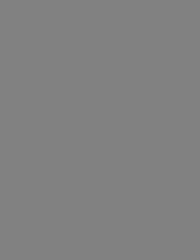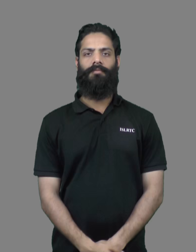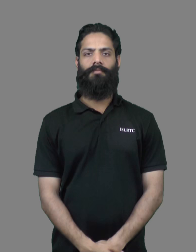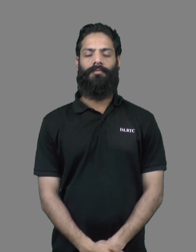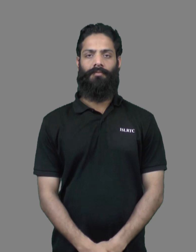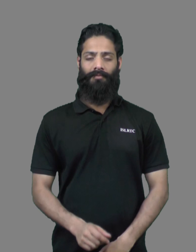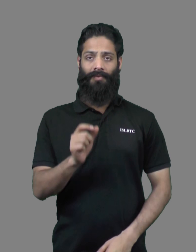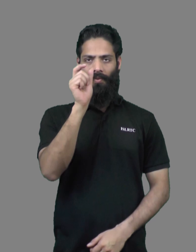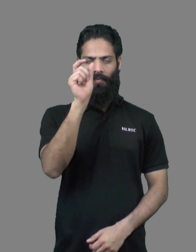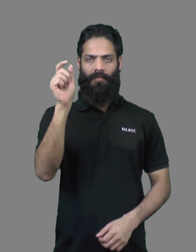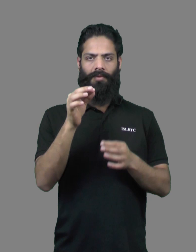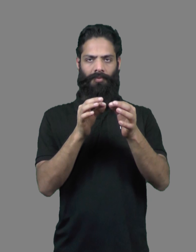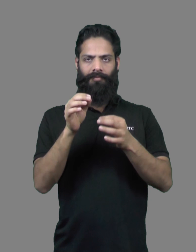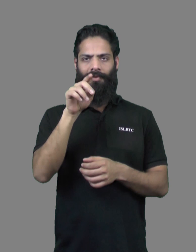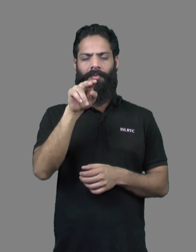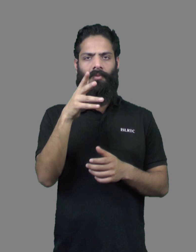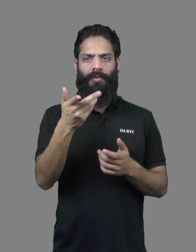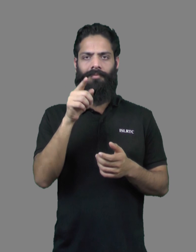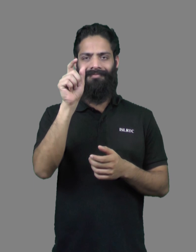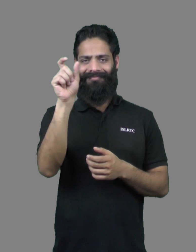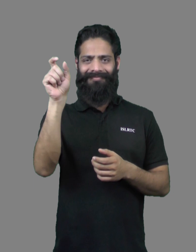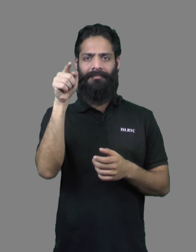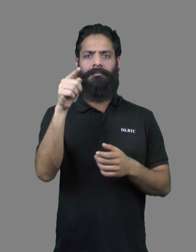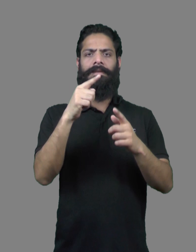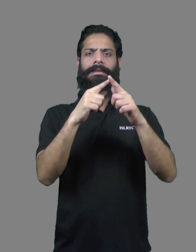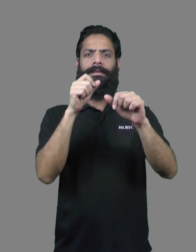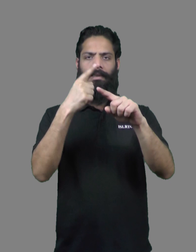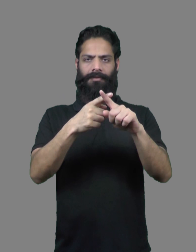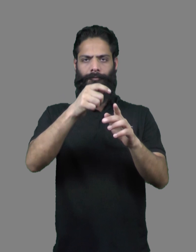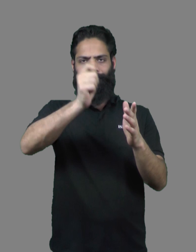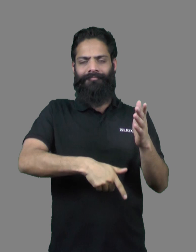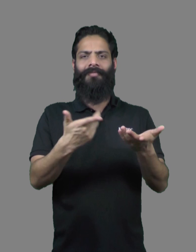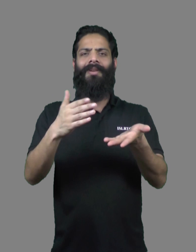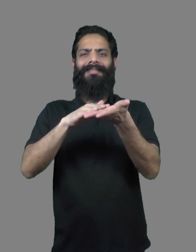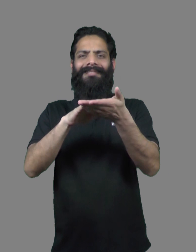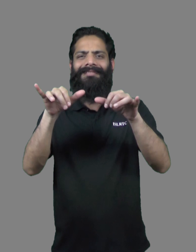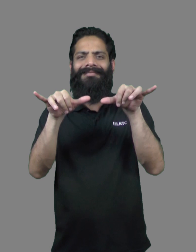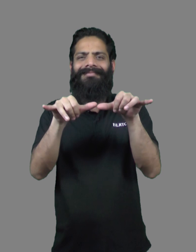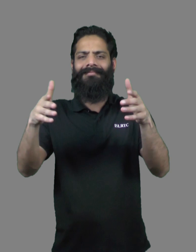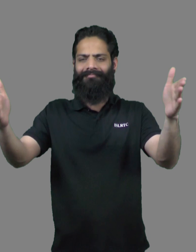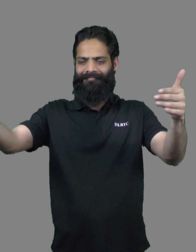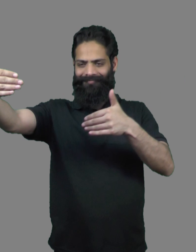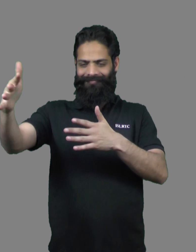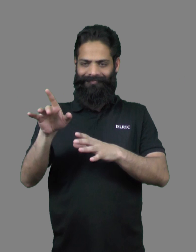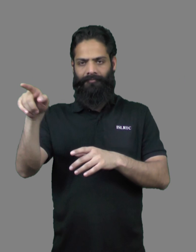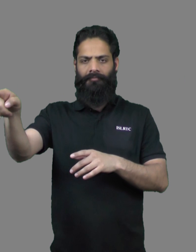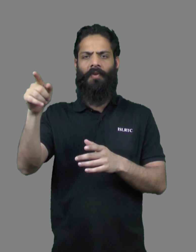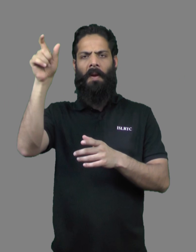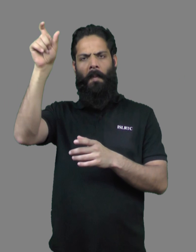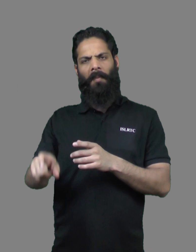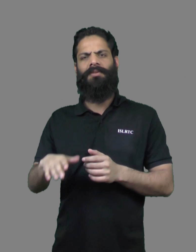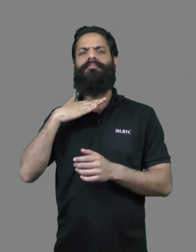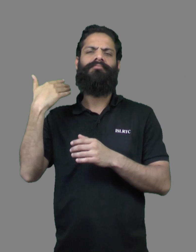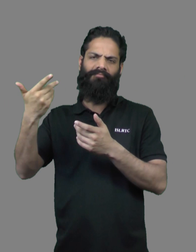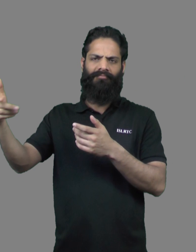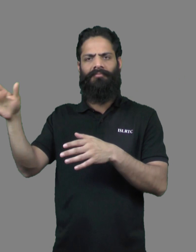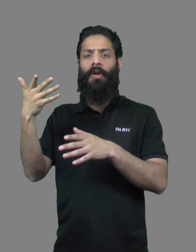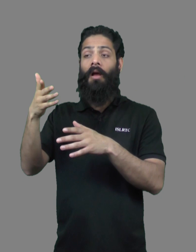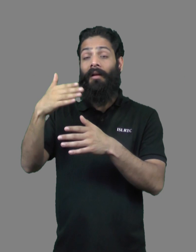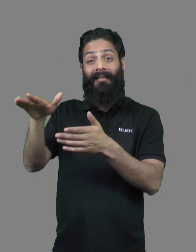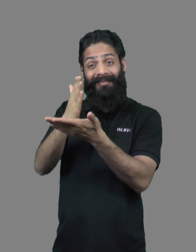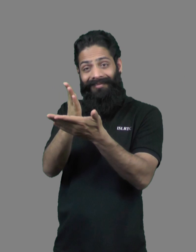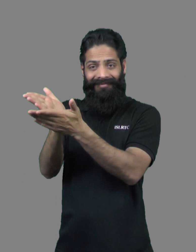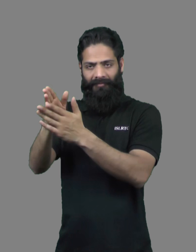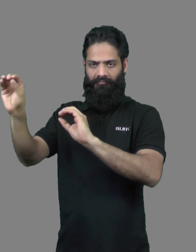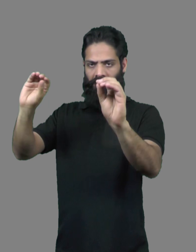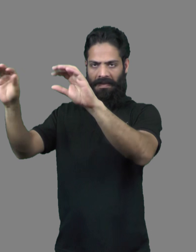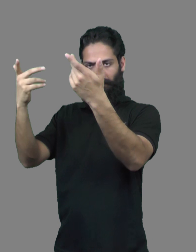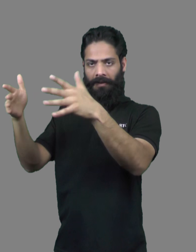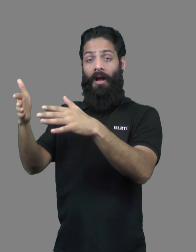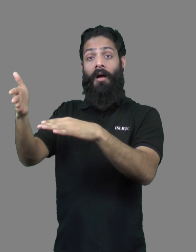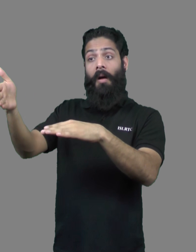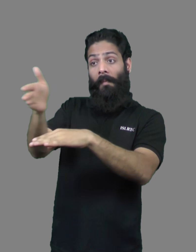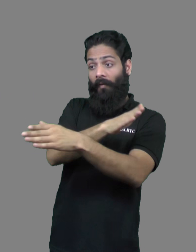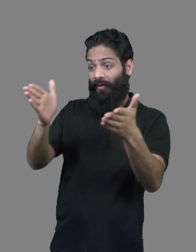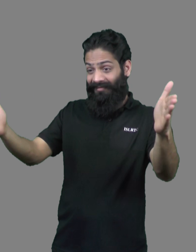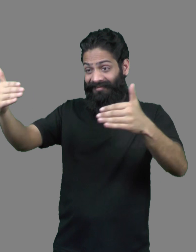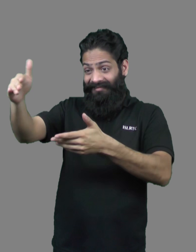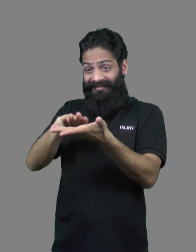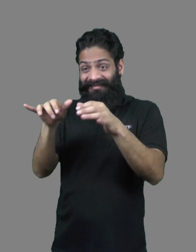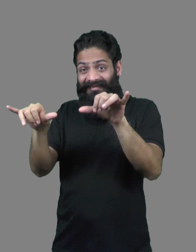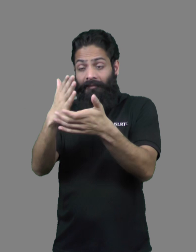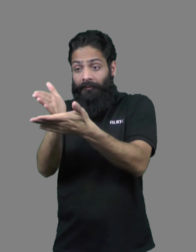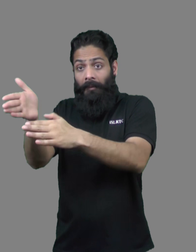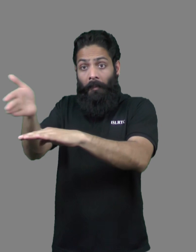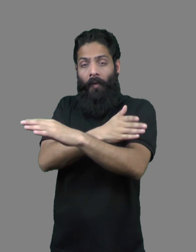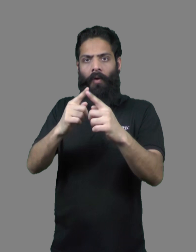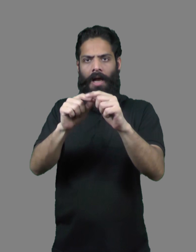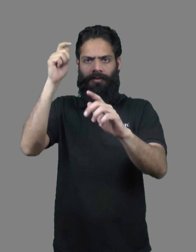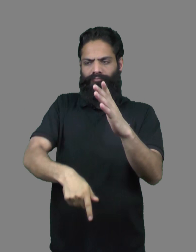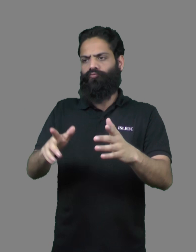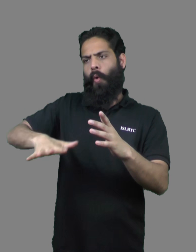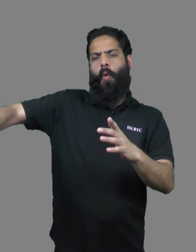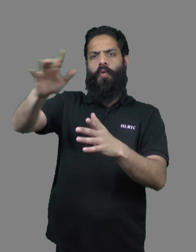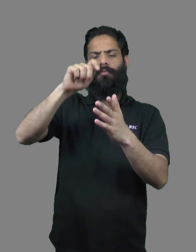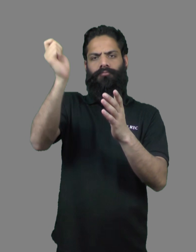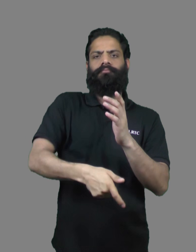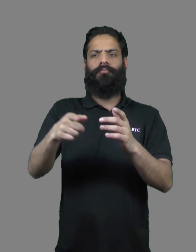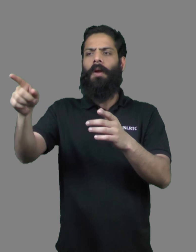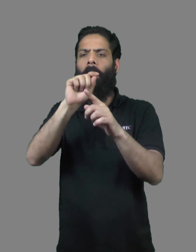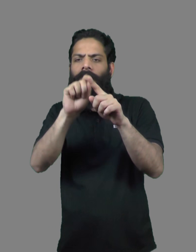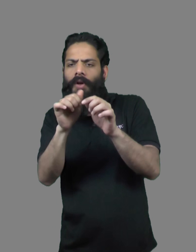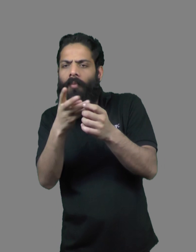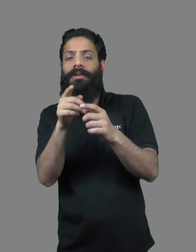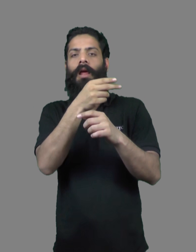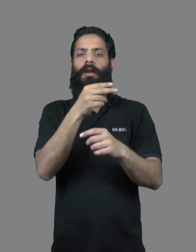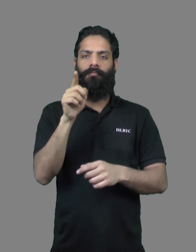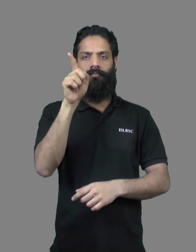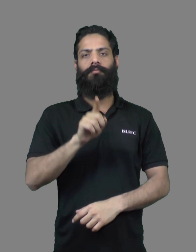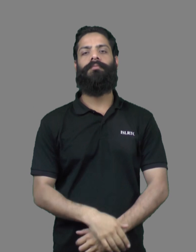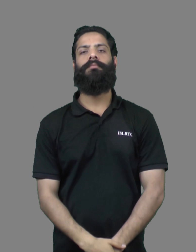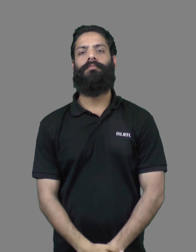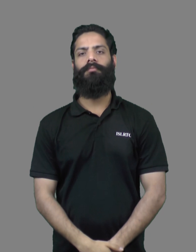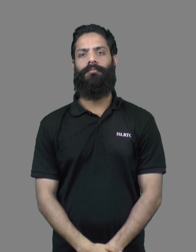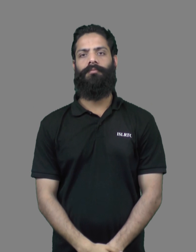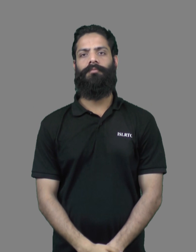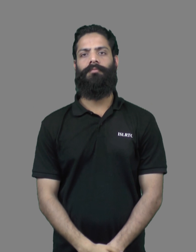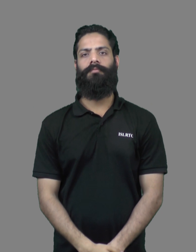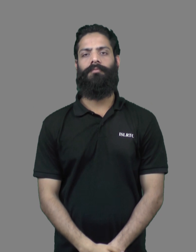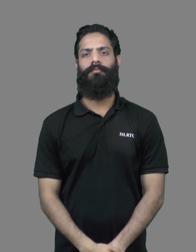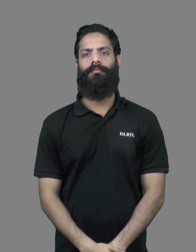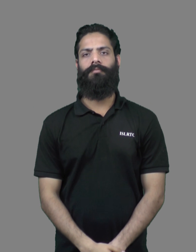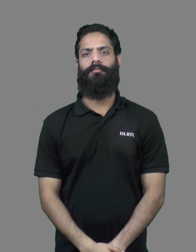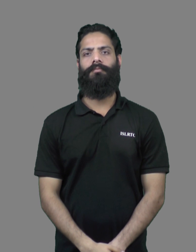Estate Tax